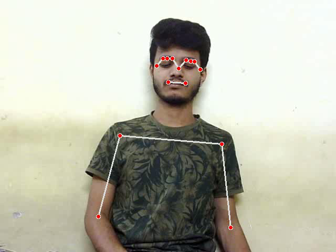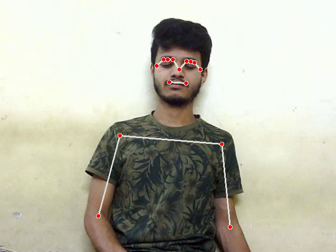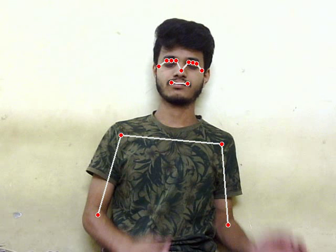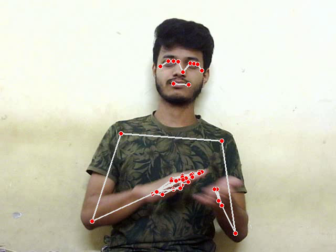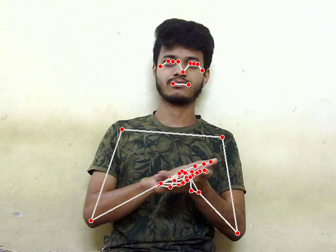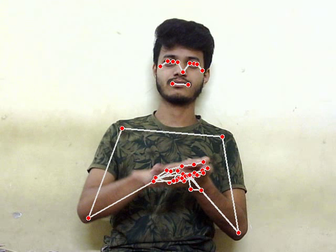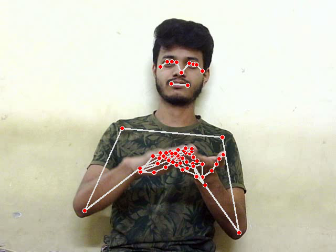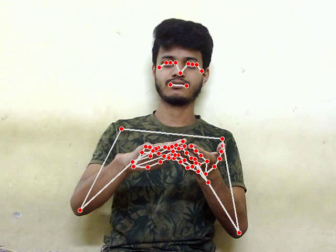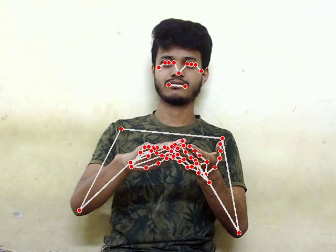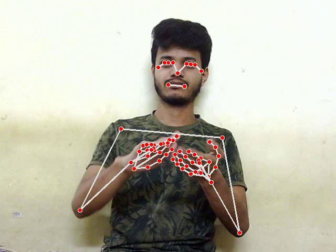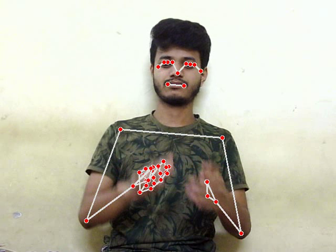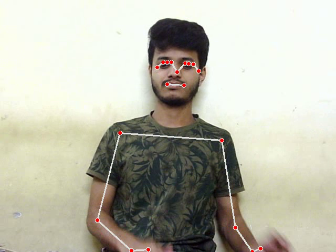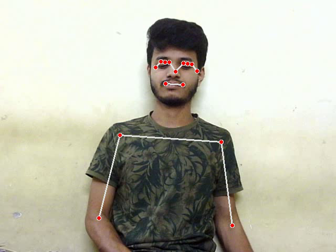nice